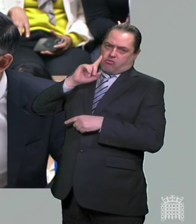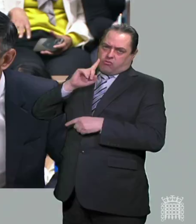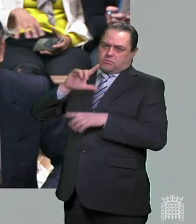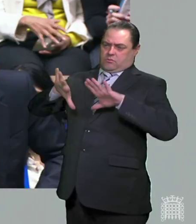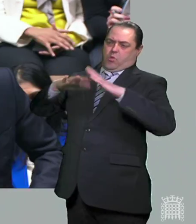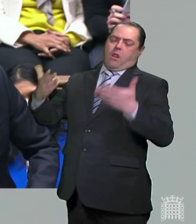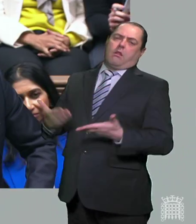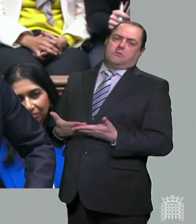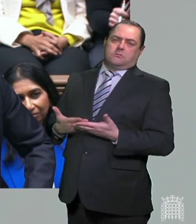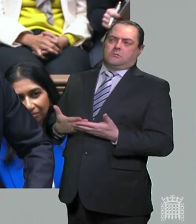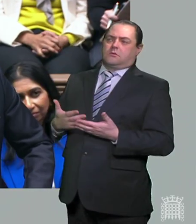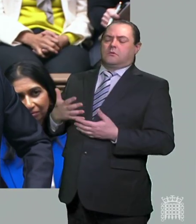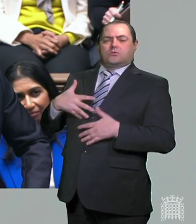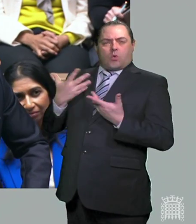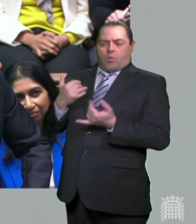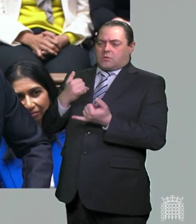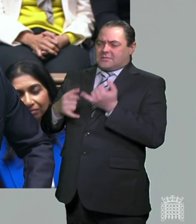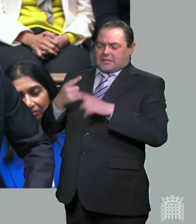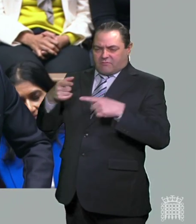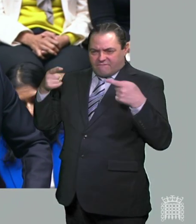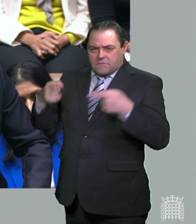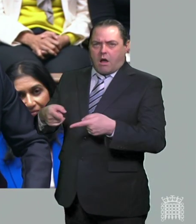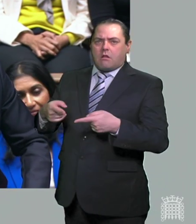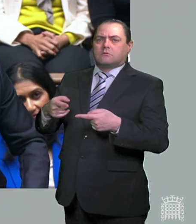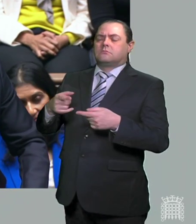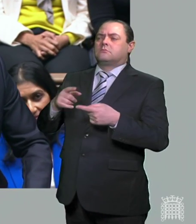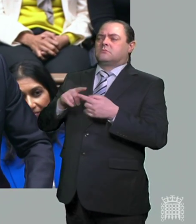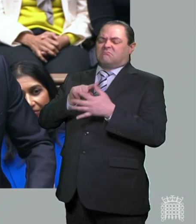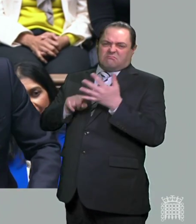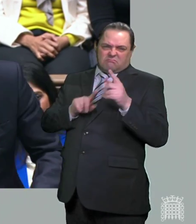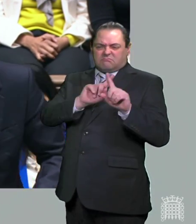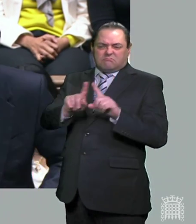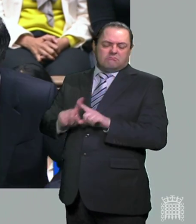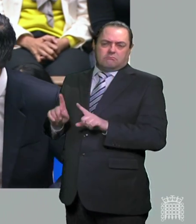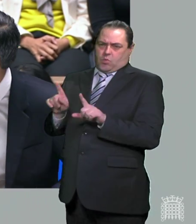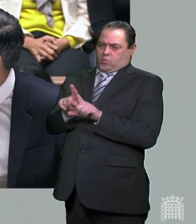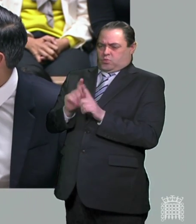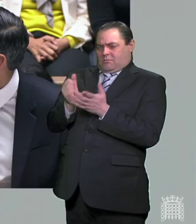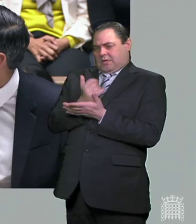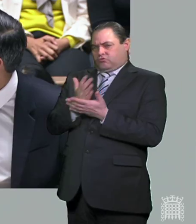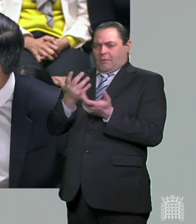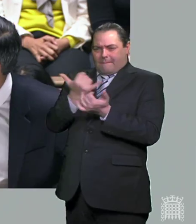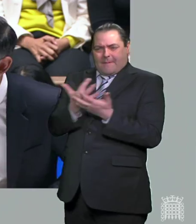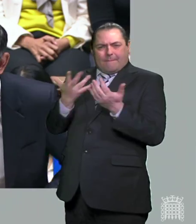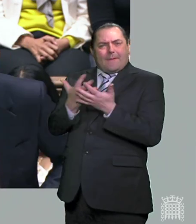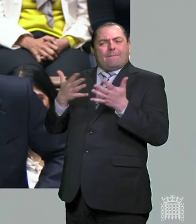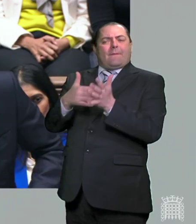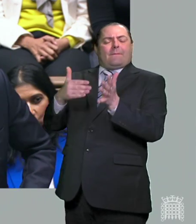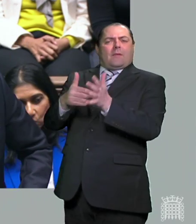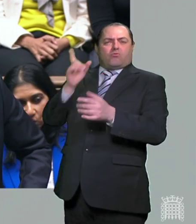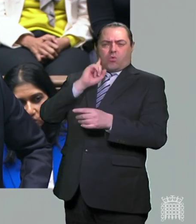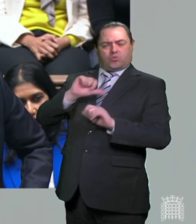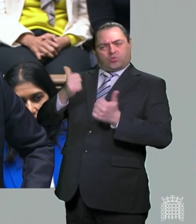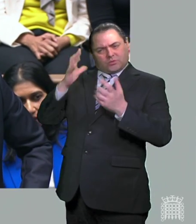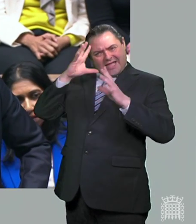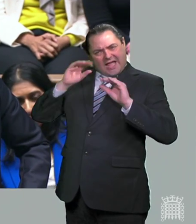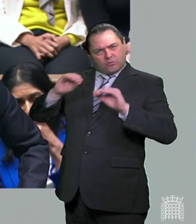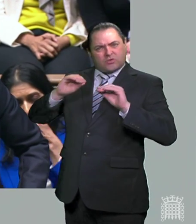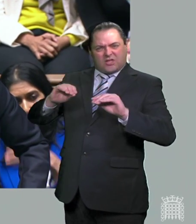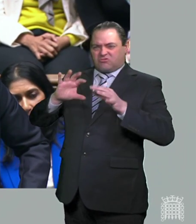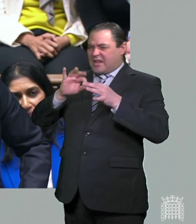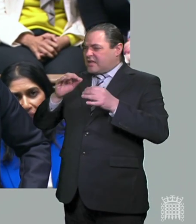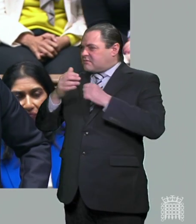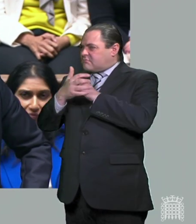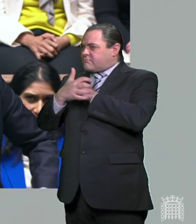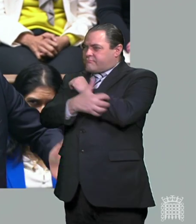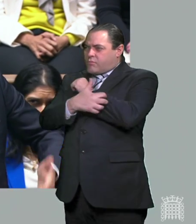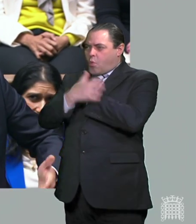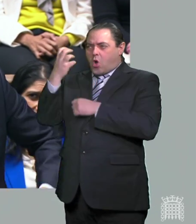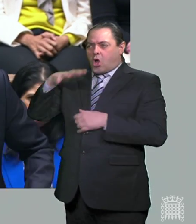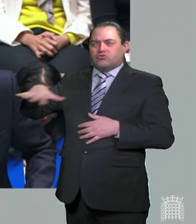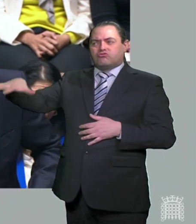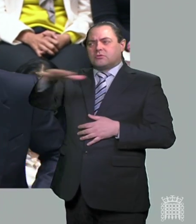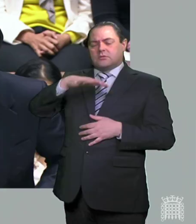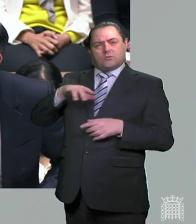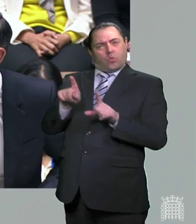We have led the way in preventing sexual violence in conflict, and are taking a lead on ensuring that tens of millions of girls in some of the poorest parts of the world receive the high-quality education that they deserve.